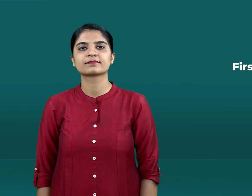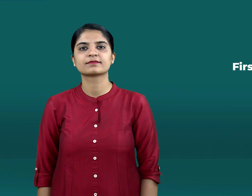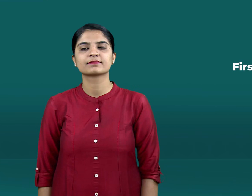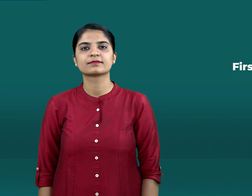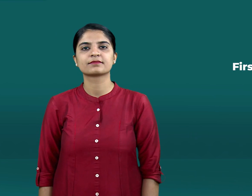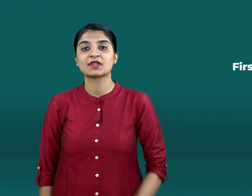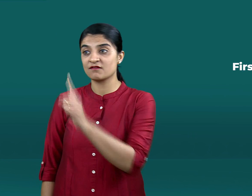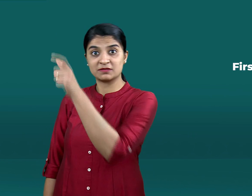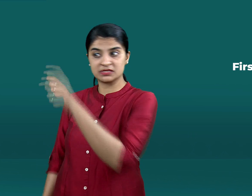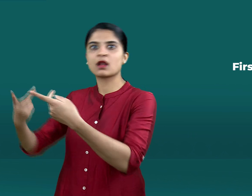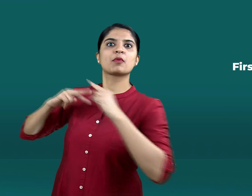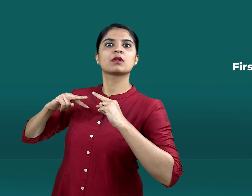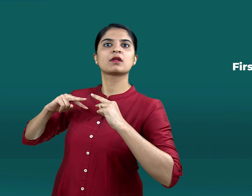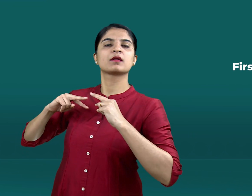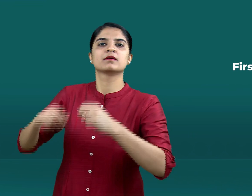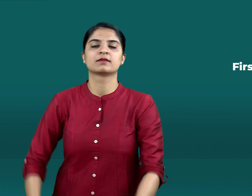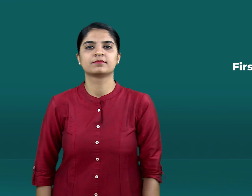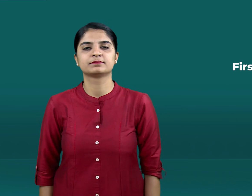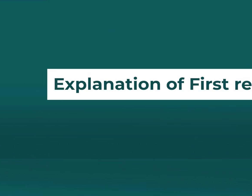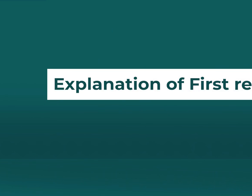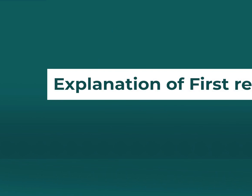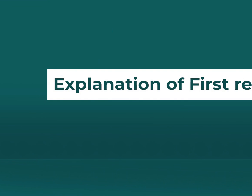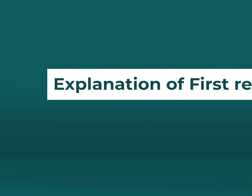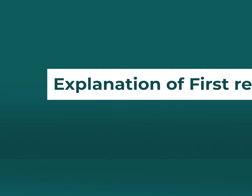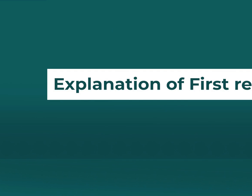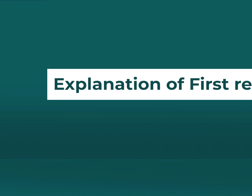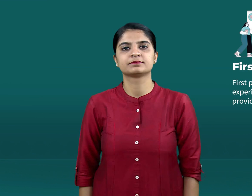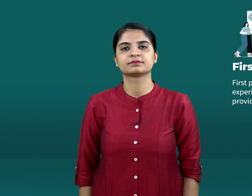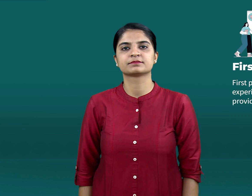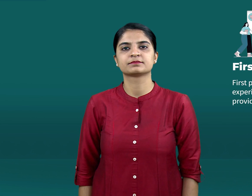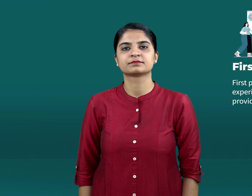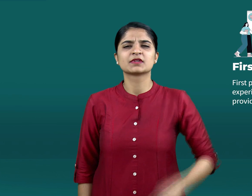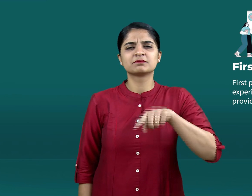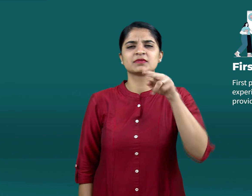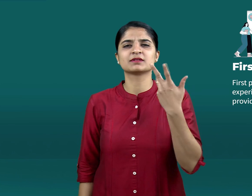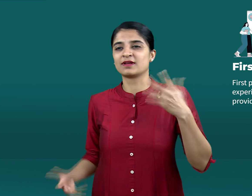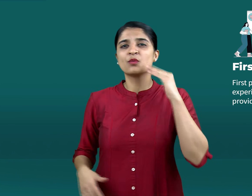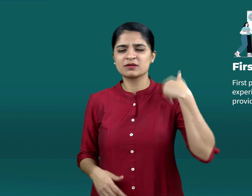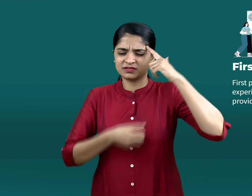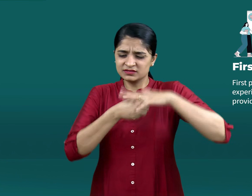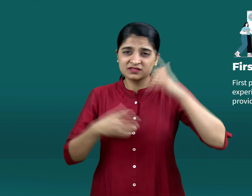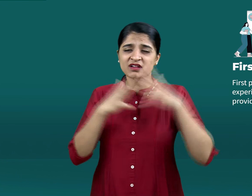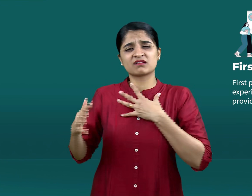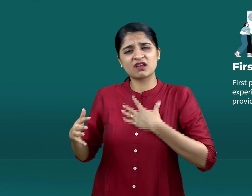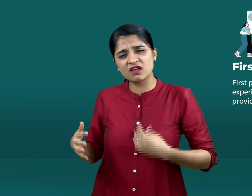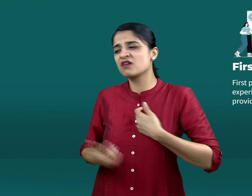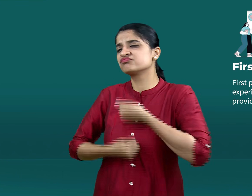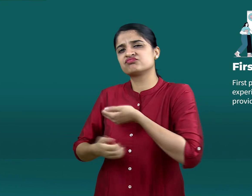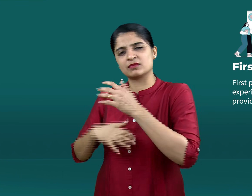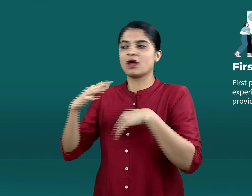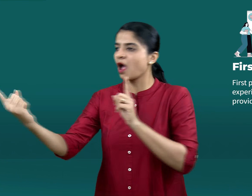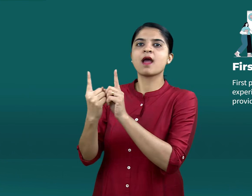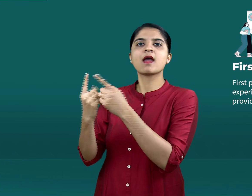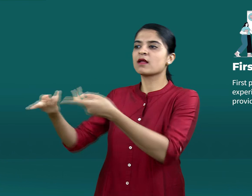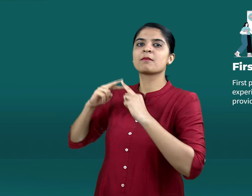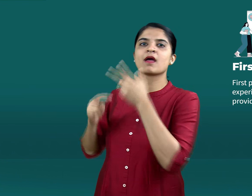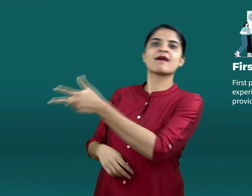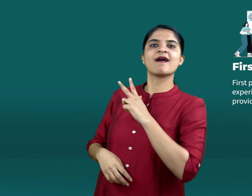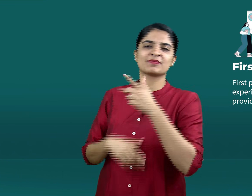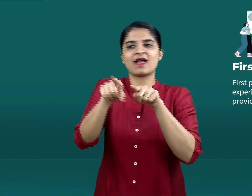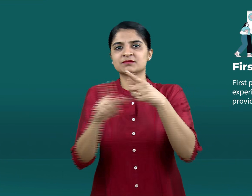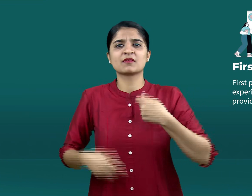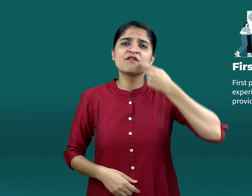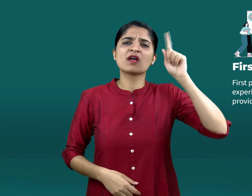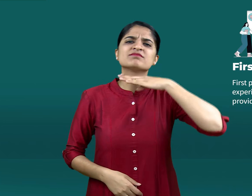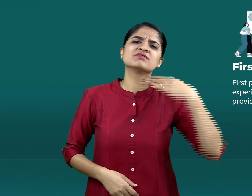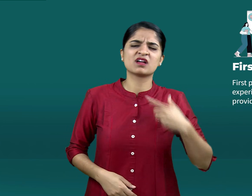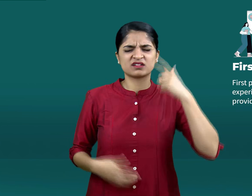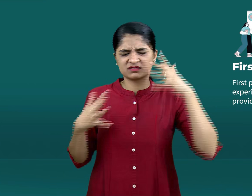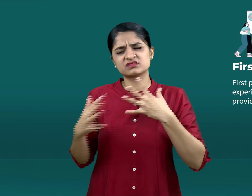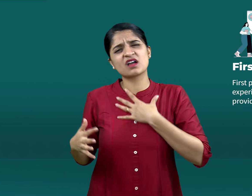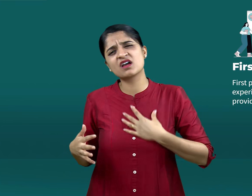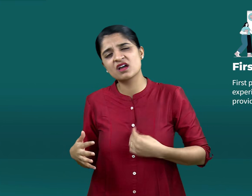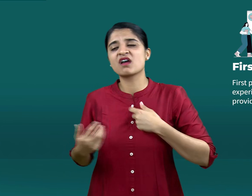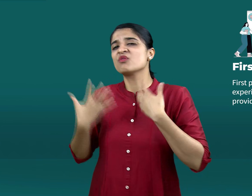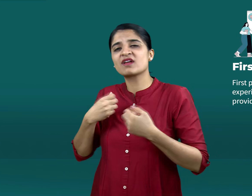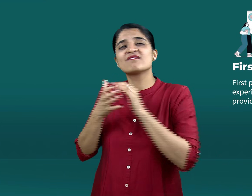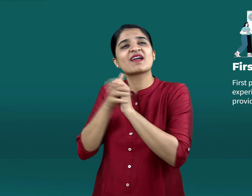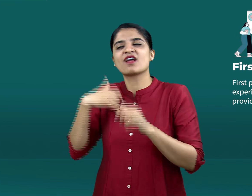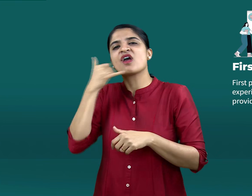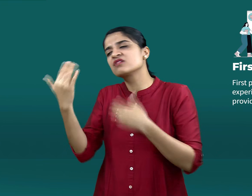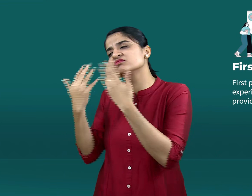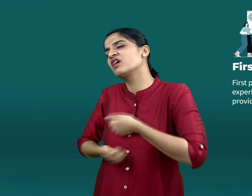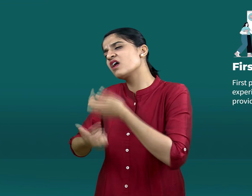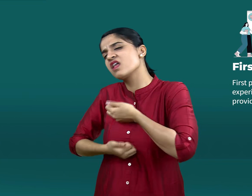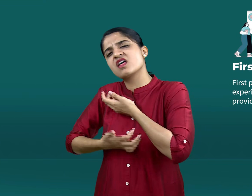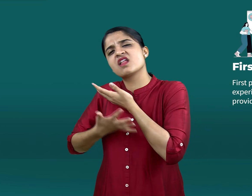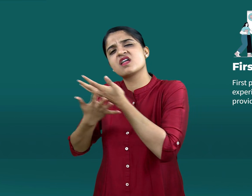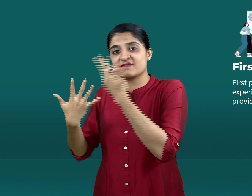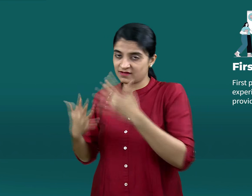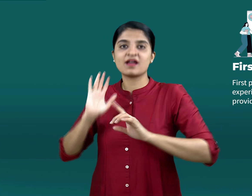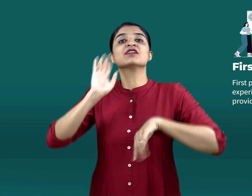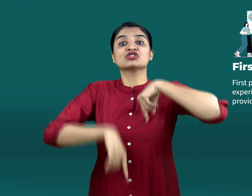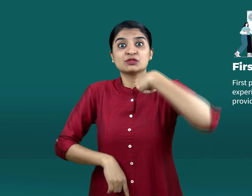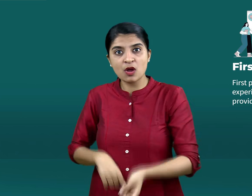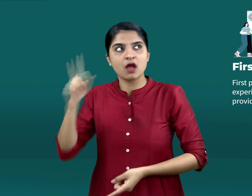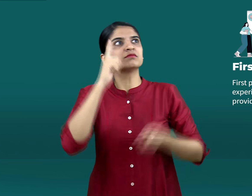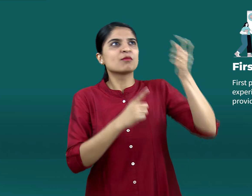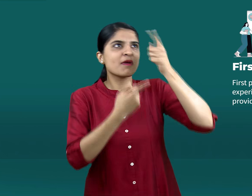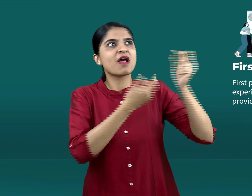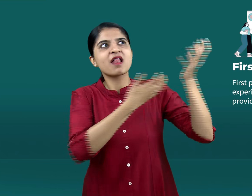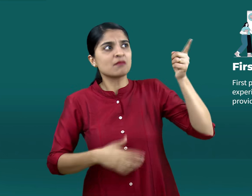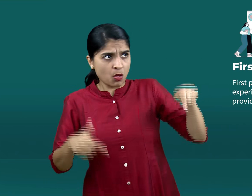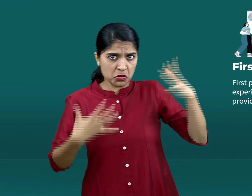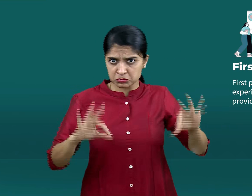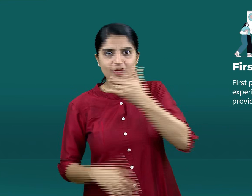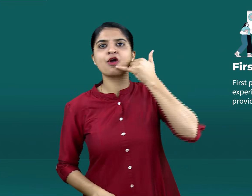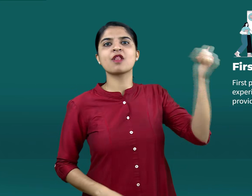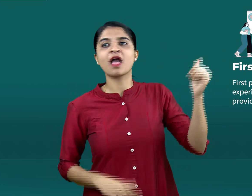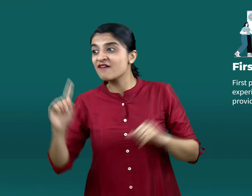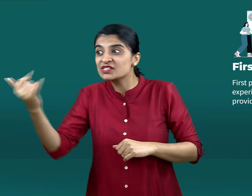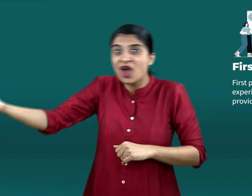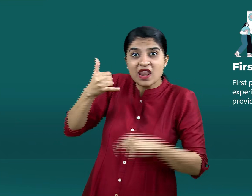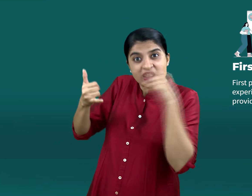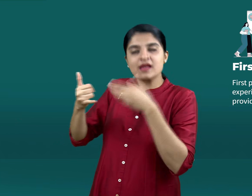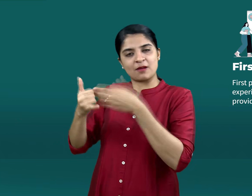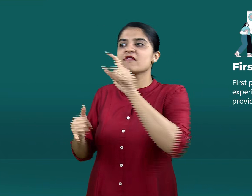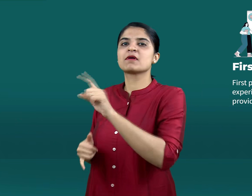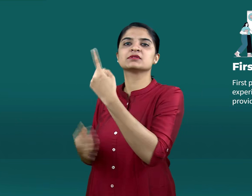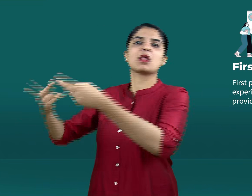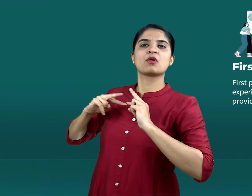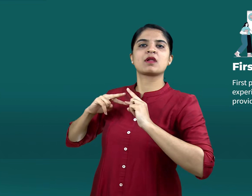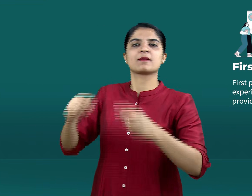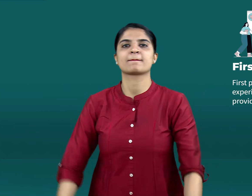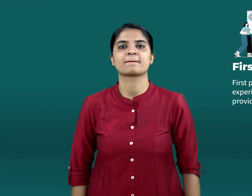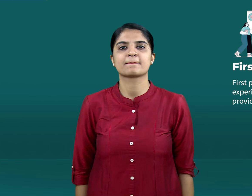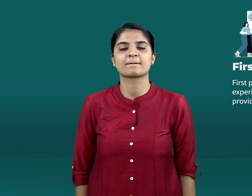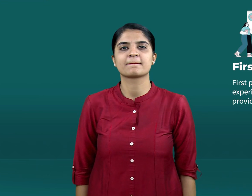First responders